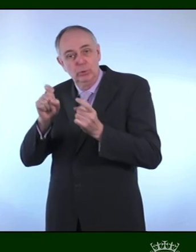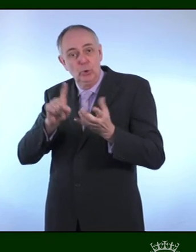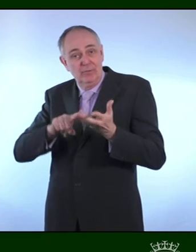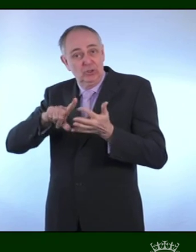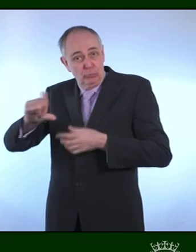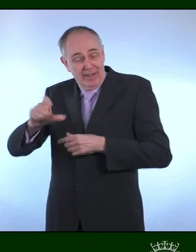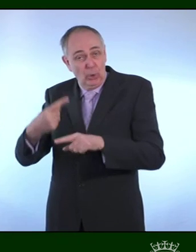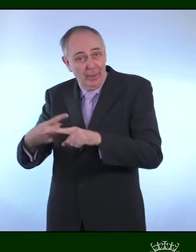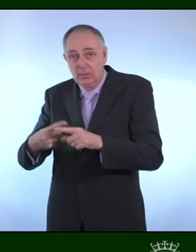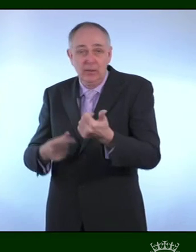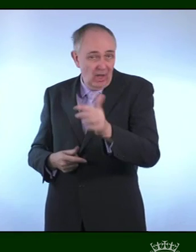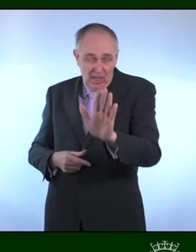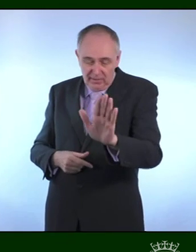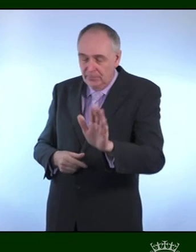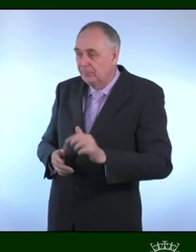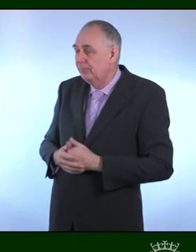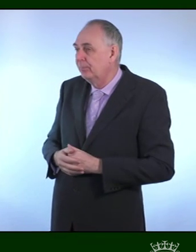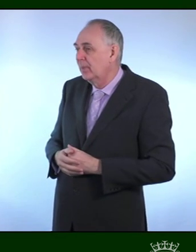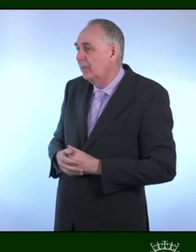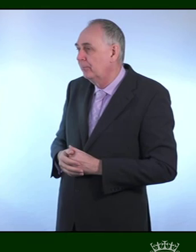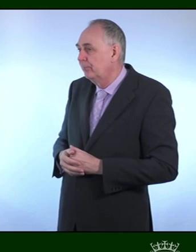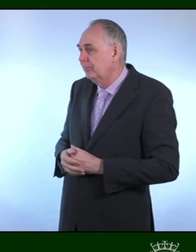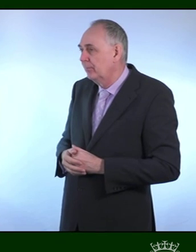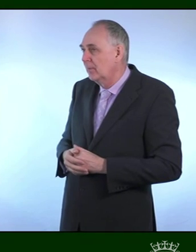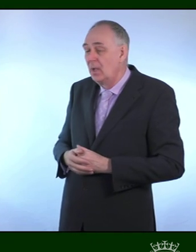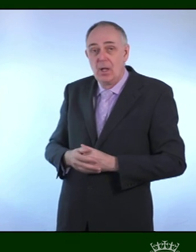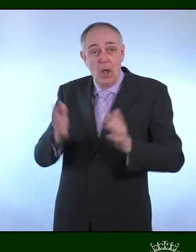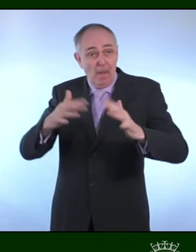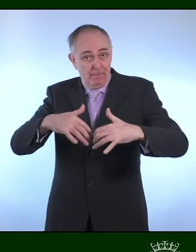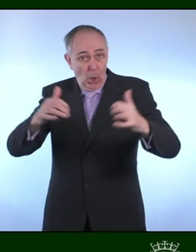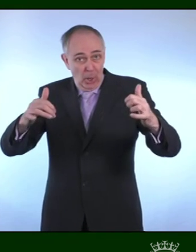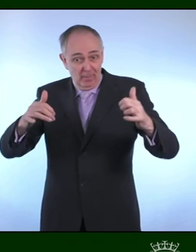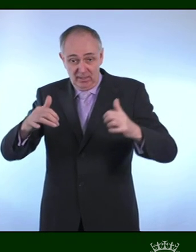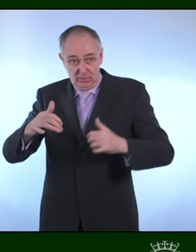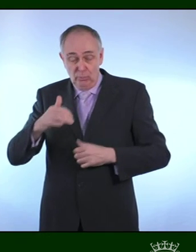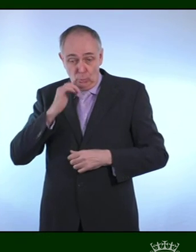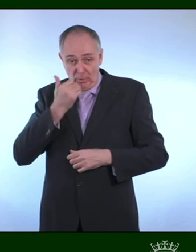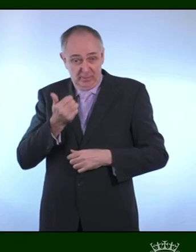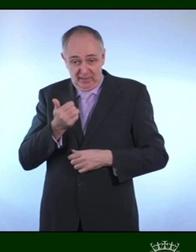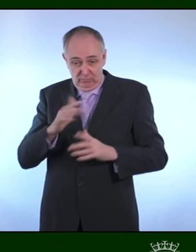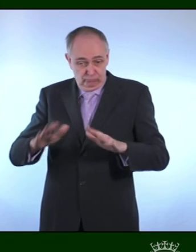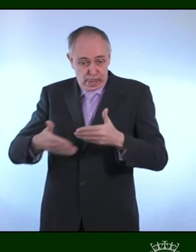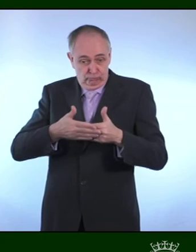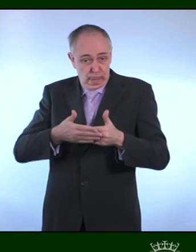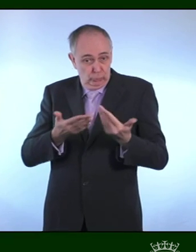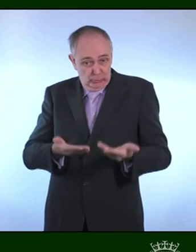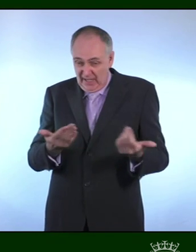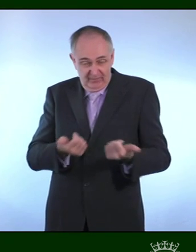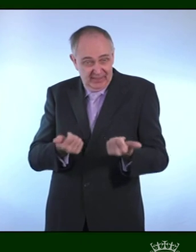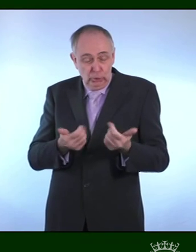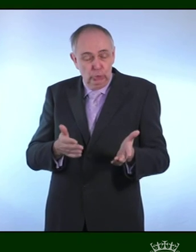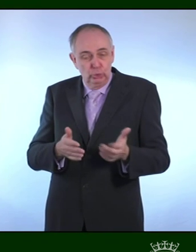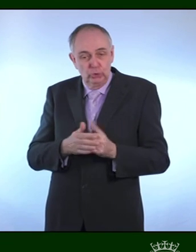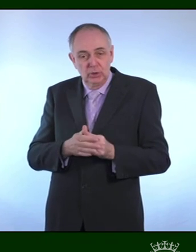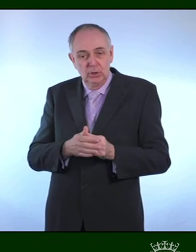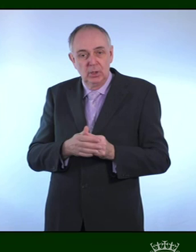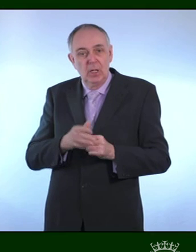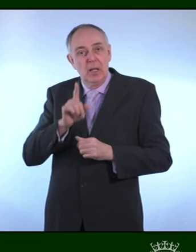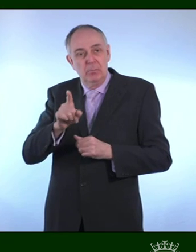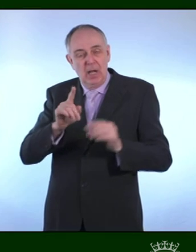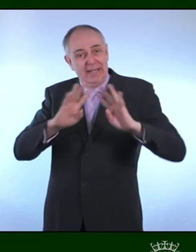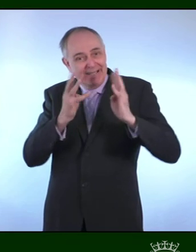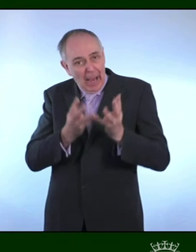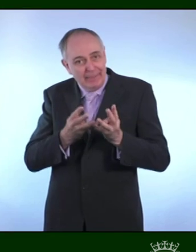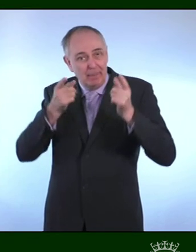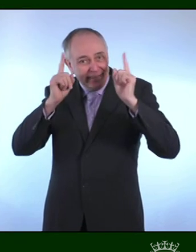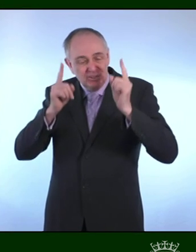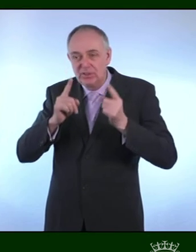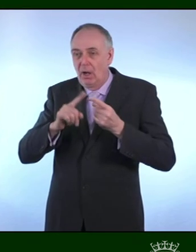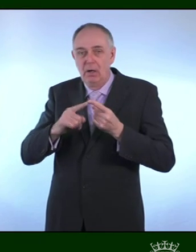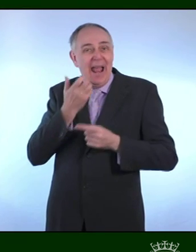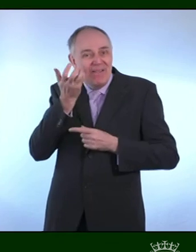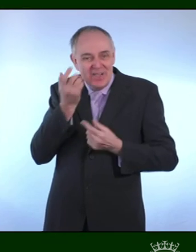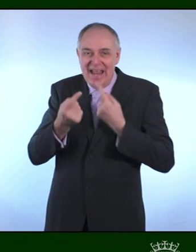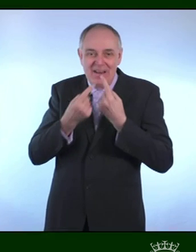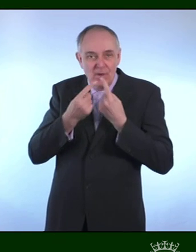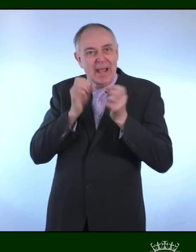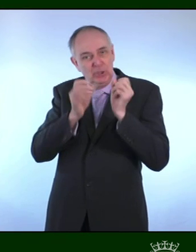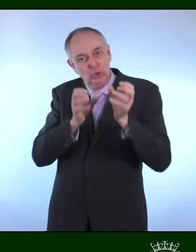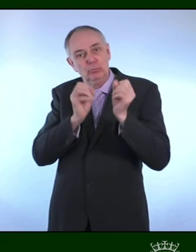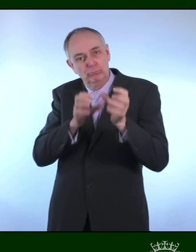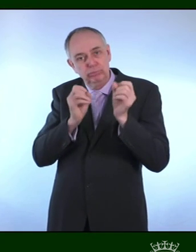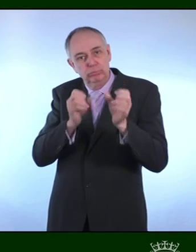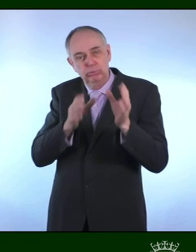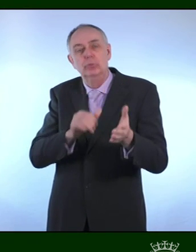It is right that Parliament be virtually closed today, and that the Prime Minister and Cabinet Ministers continue to deliver daily public information sessions.